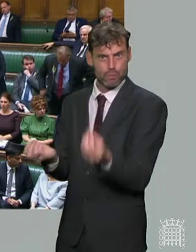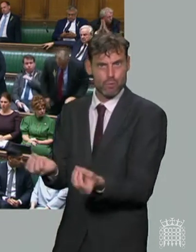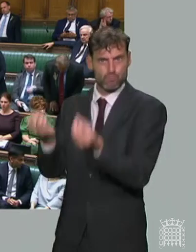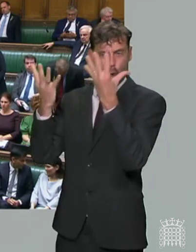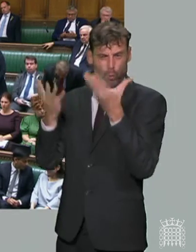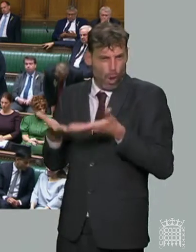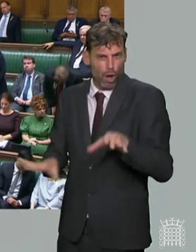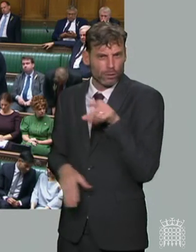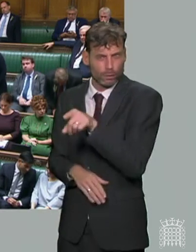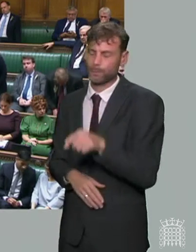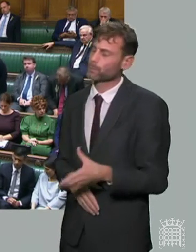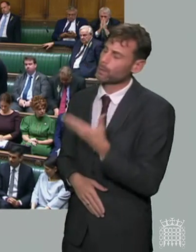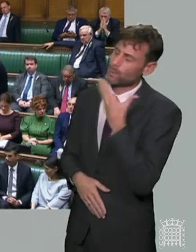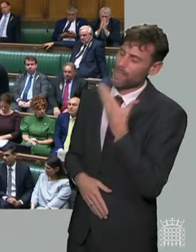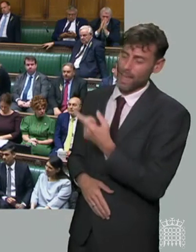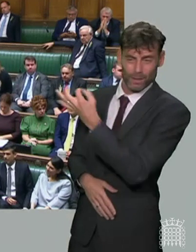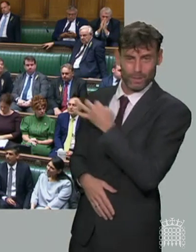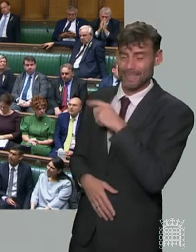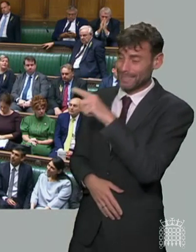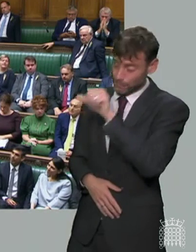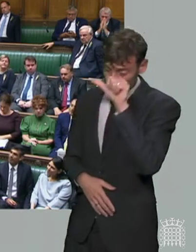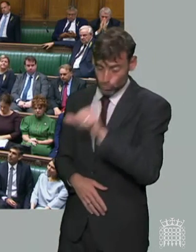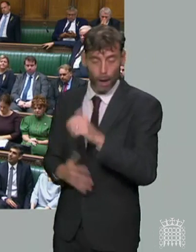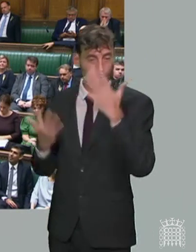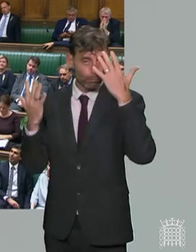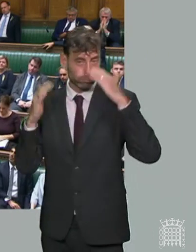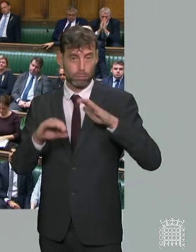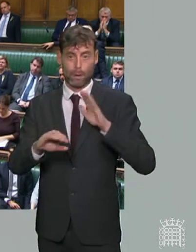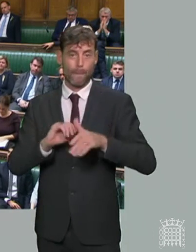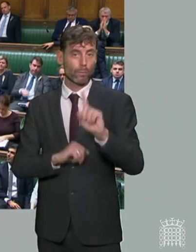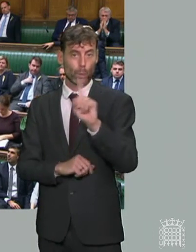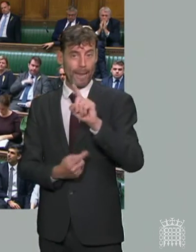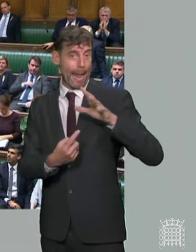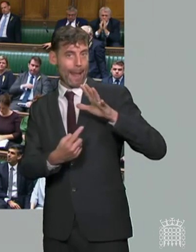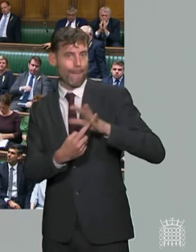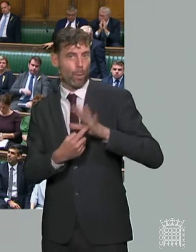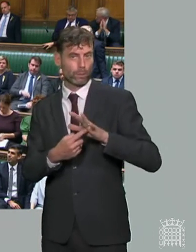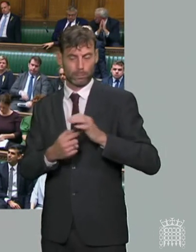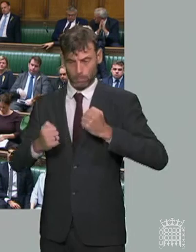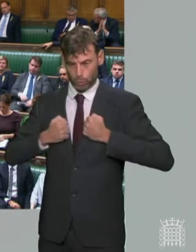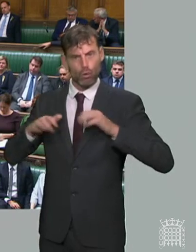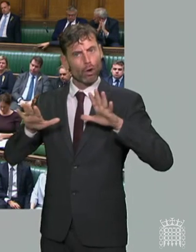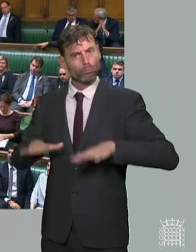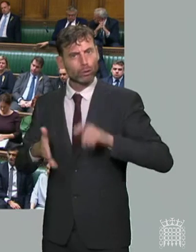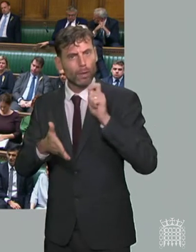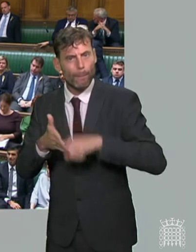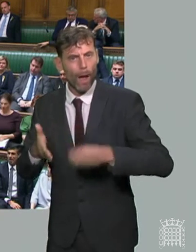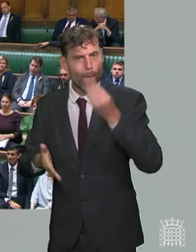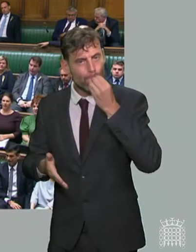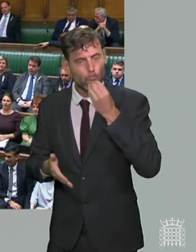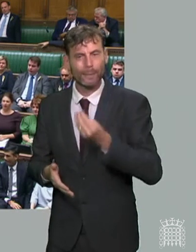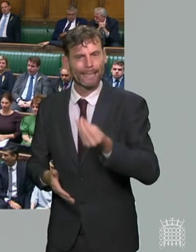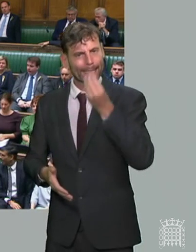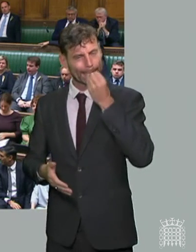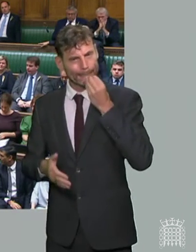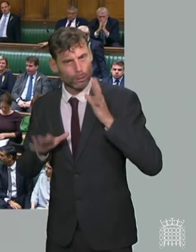My right honourable Friend is absolutely right in what he says about the importance of buying British and eating British.